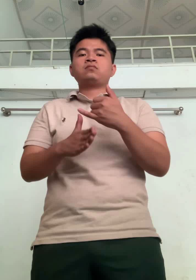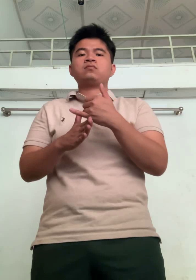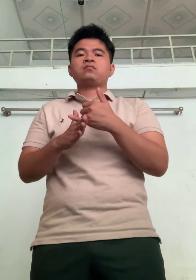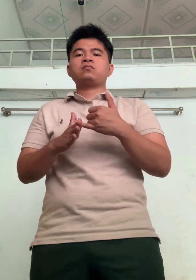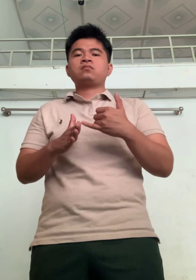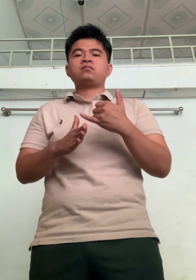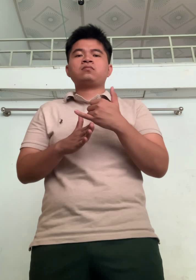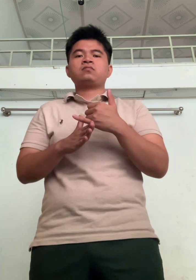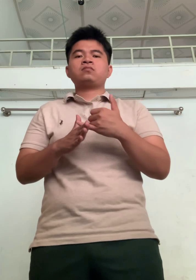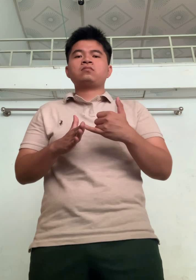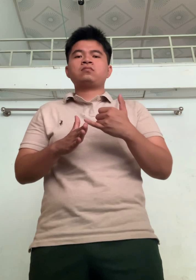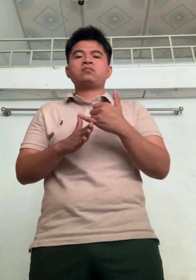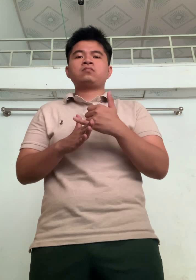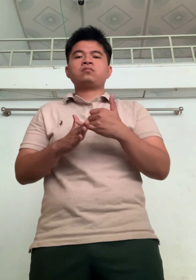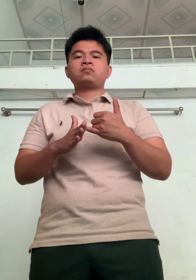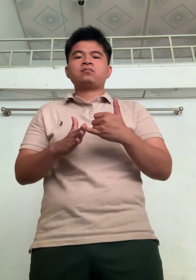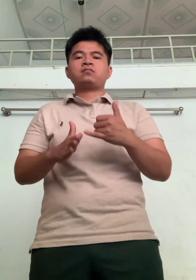cuoi thang